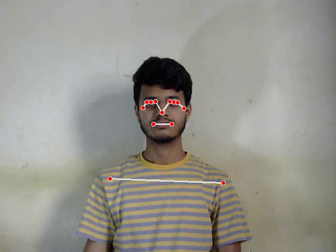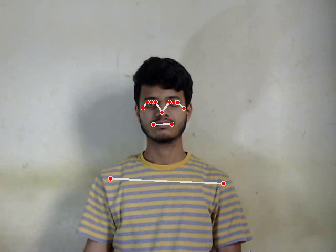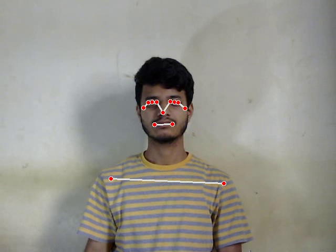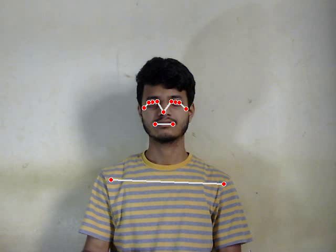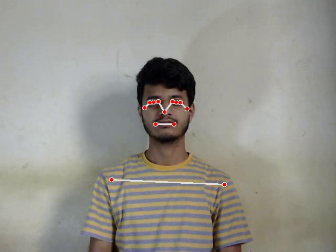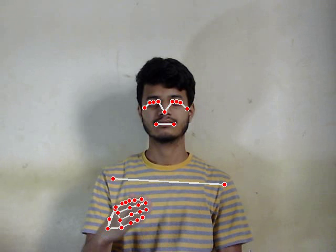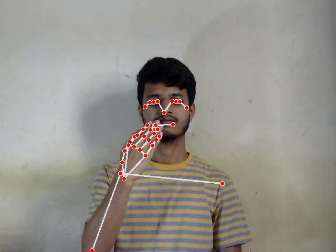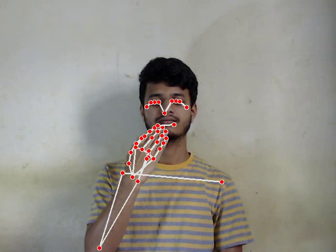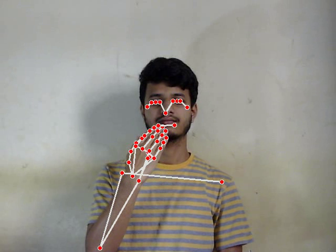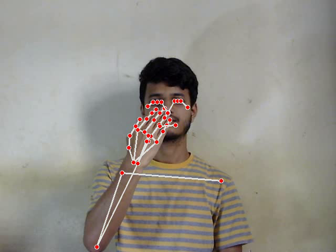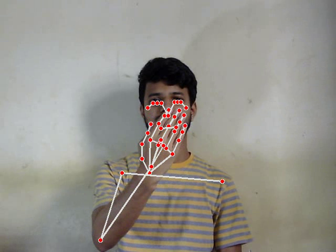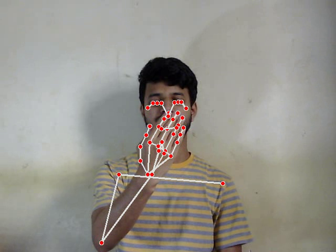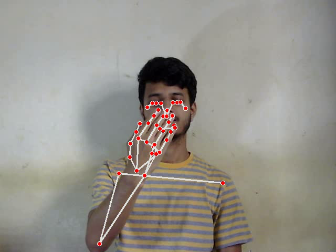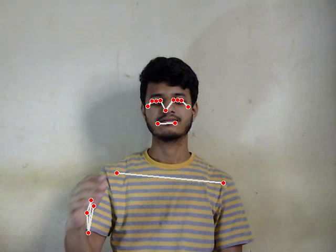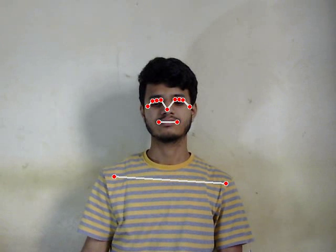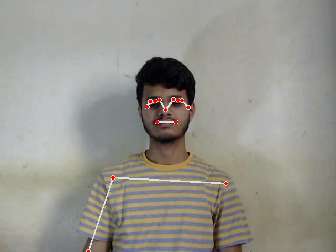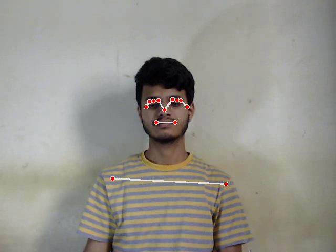thank you